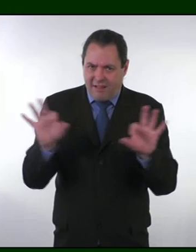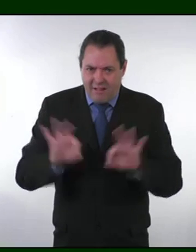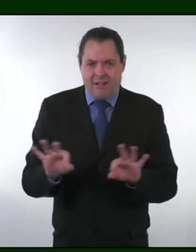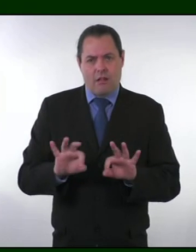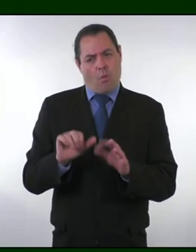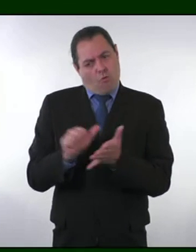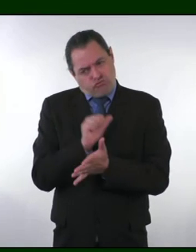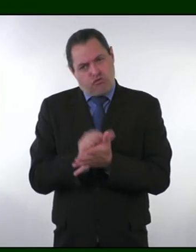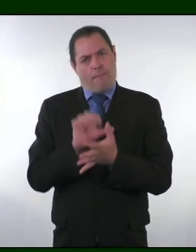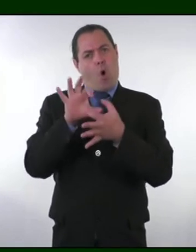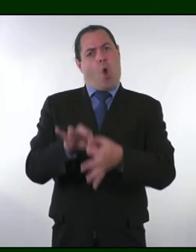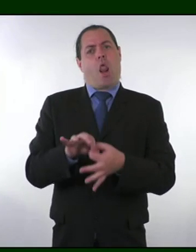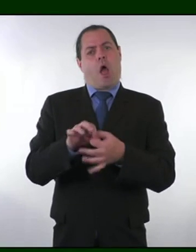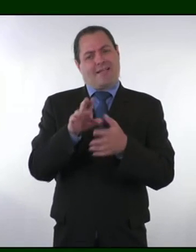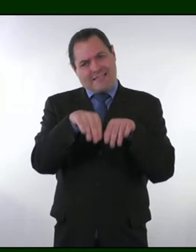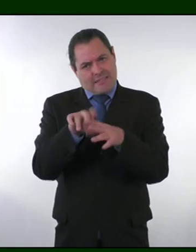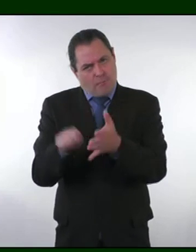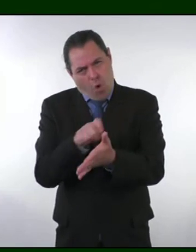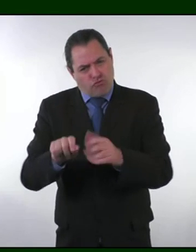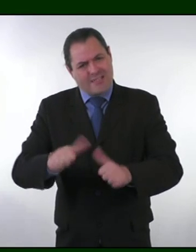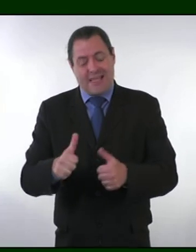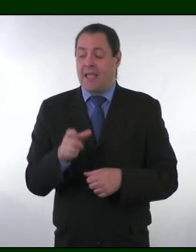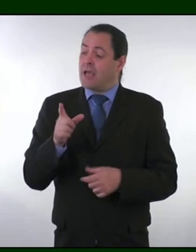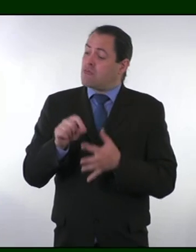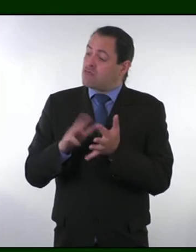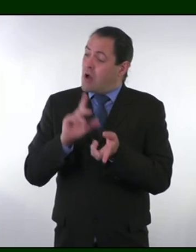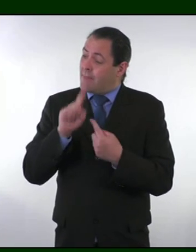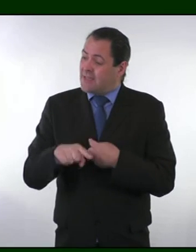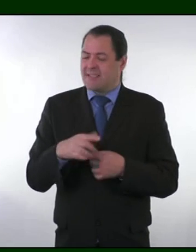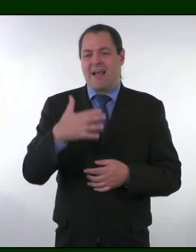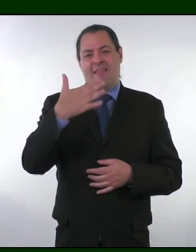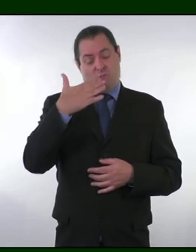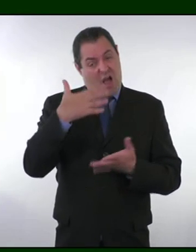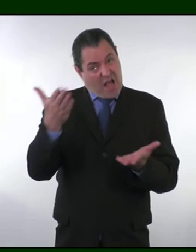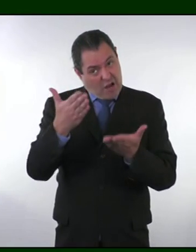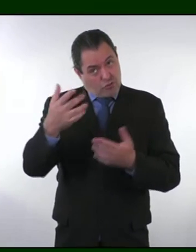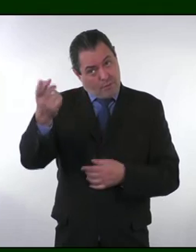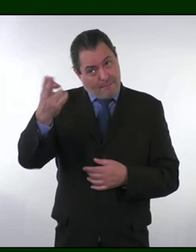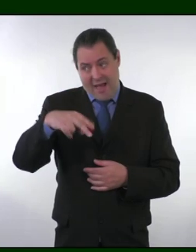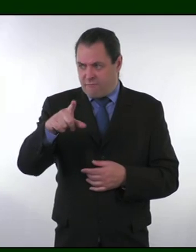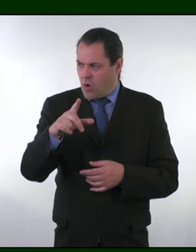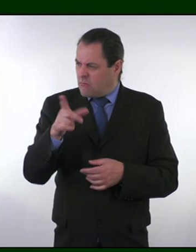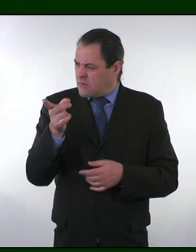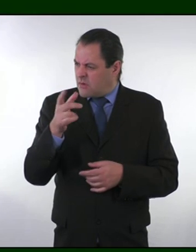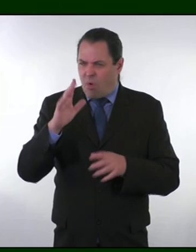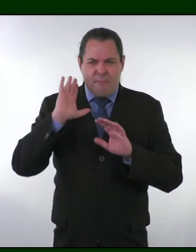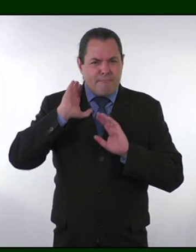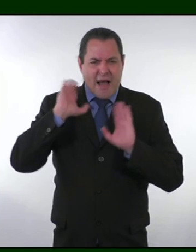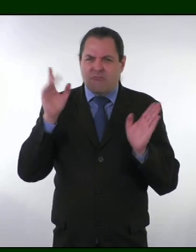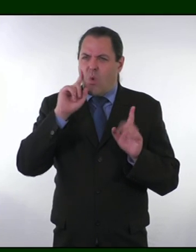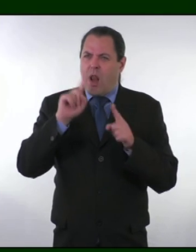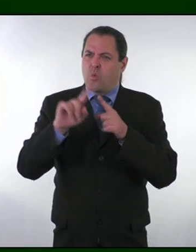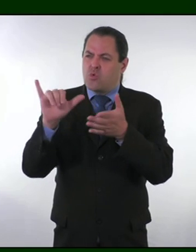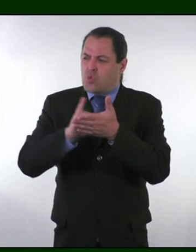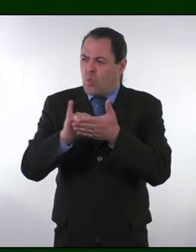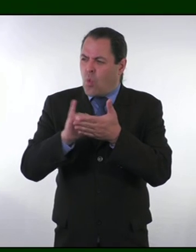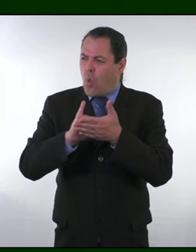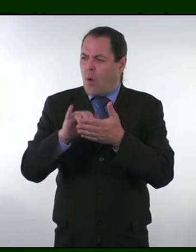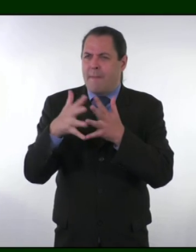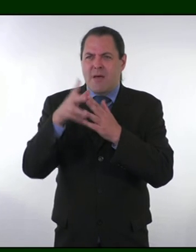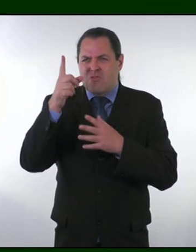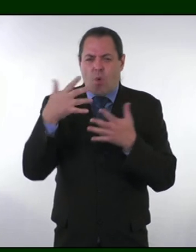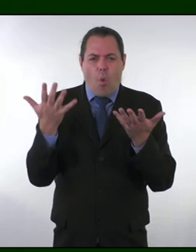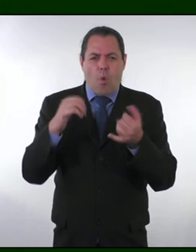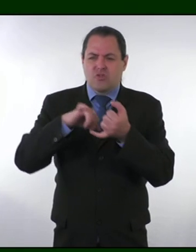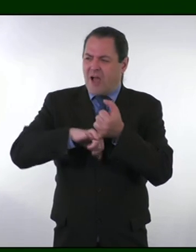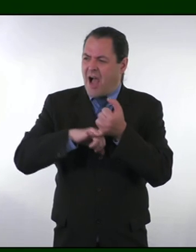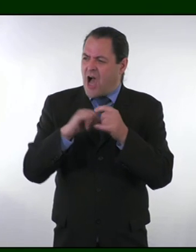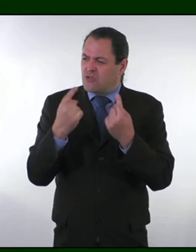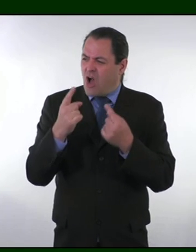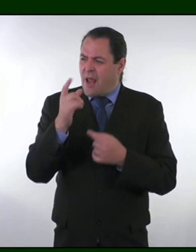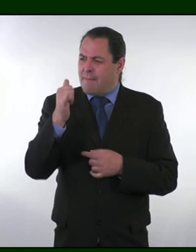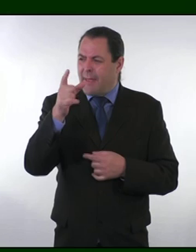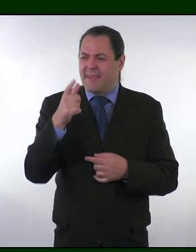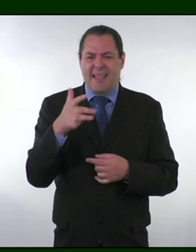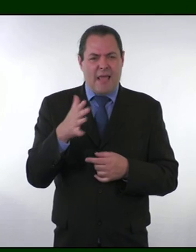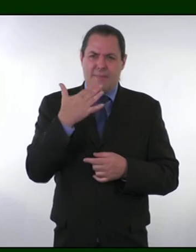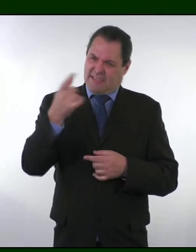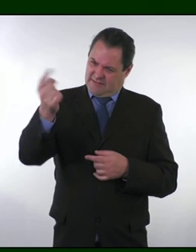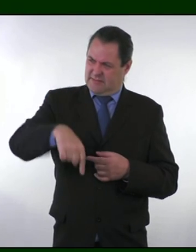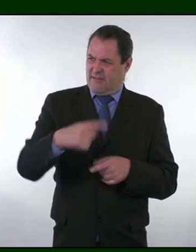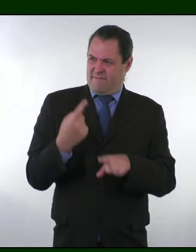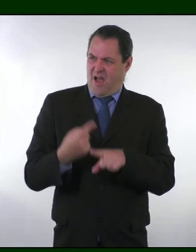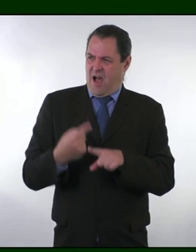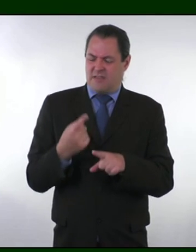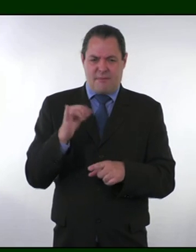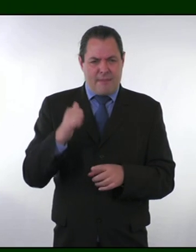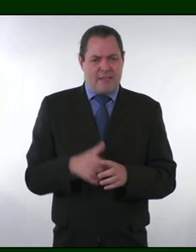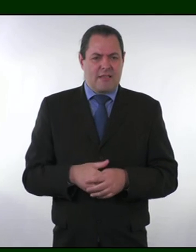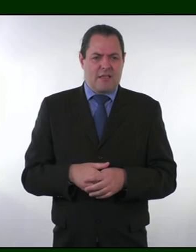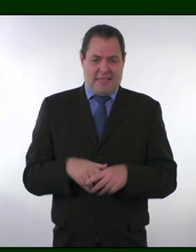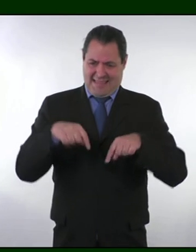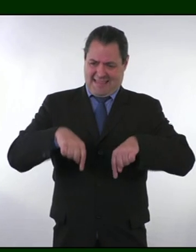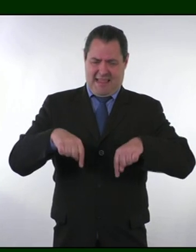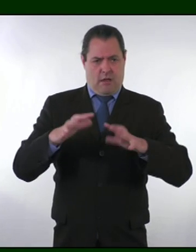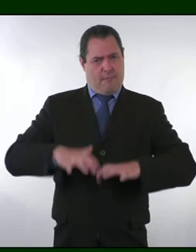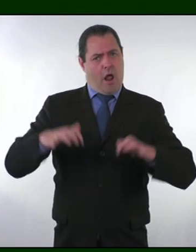I thank the honourable Gentleman. I encourage him to return from New York, Shanghai or wherever he is and join us in this House as fast as he can.